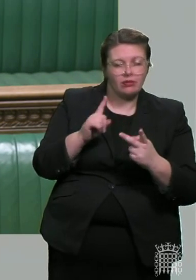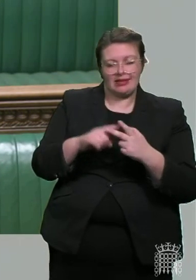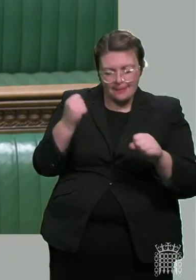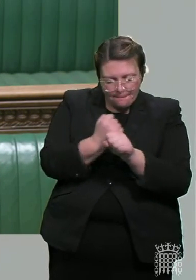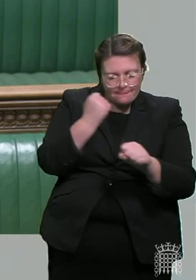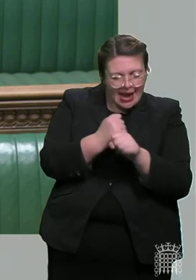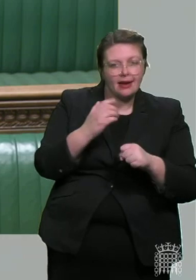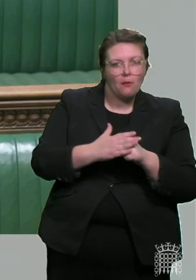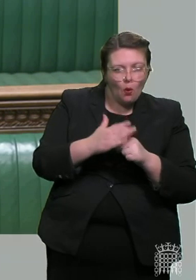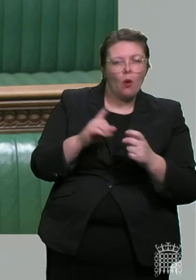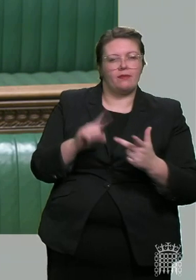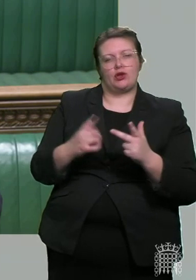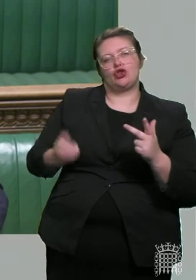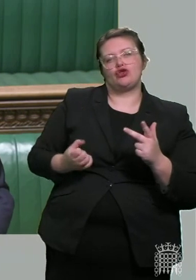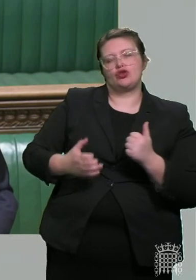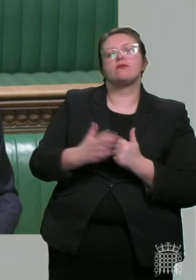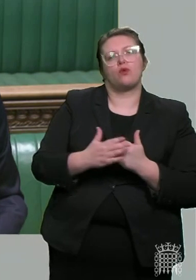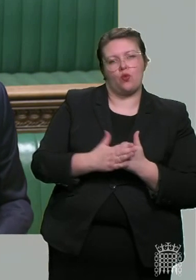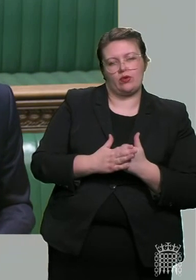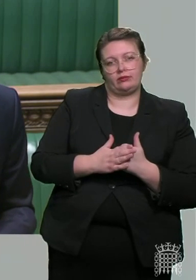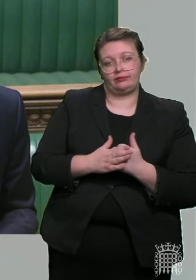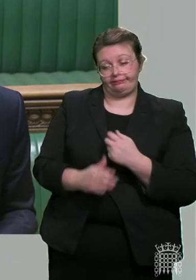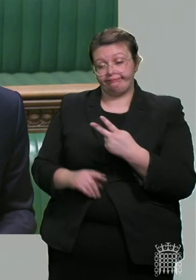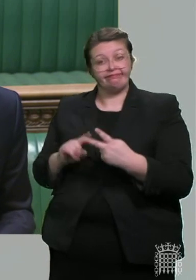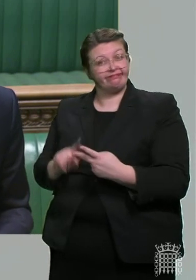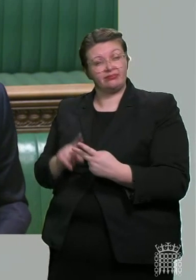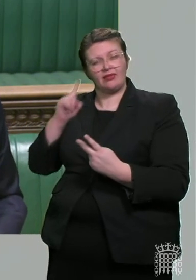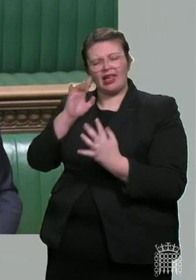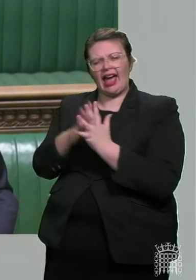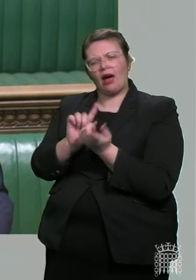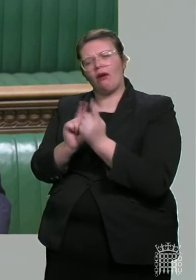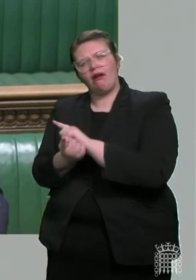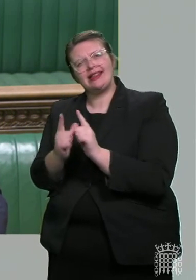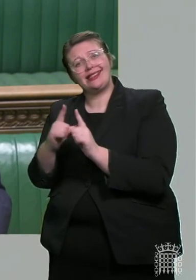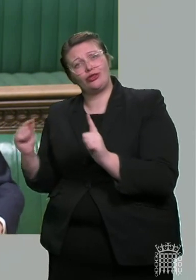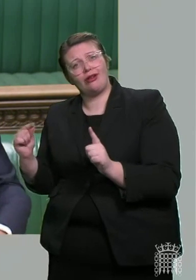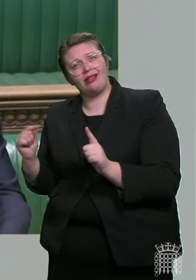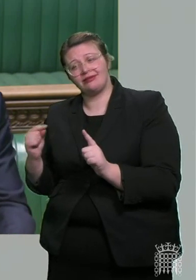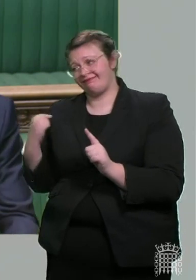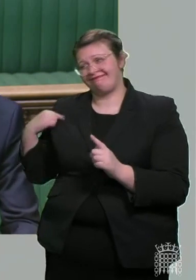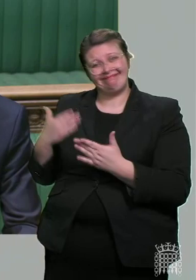Secondly, Help to Grow: Digital. With the pandemic, many businesses have moved online.